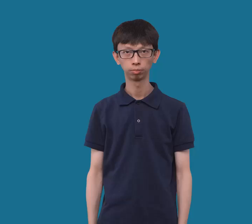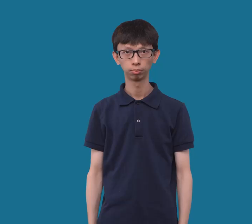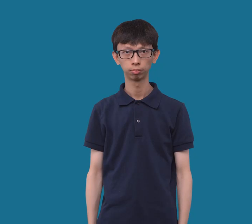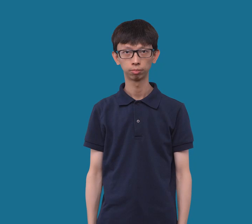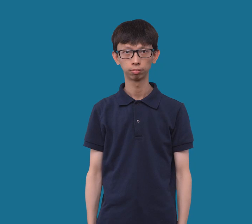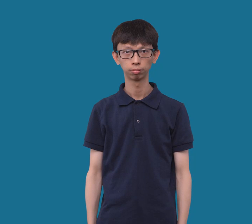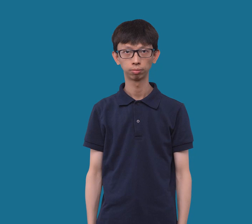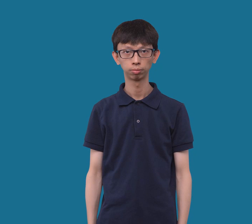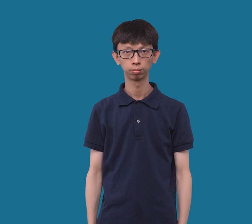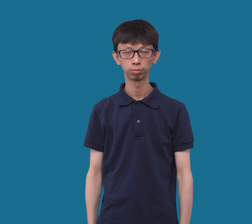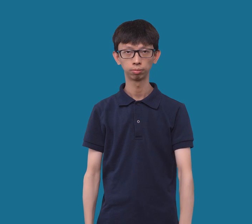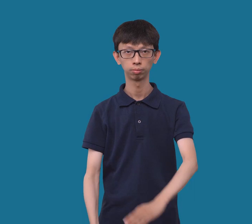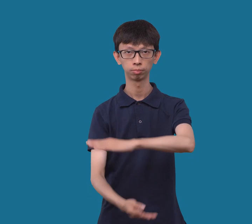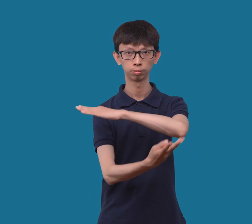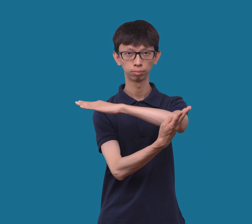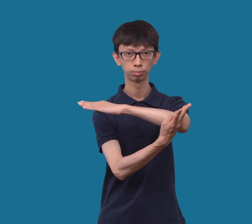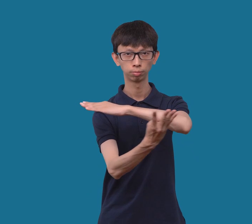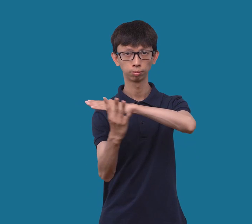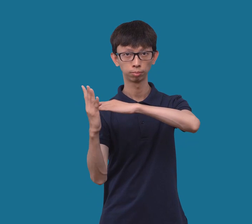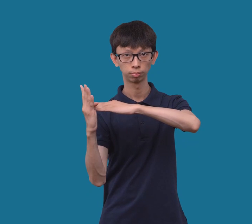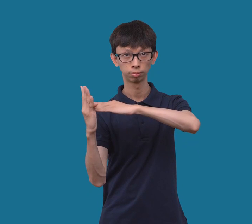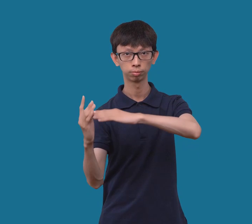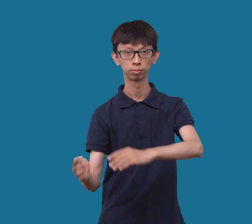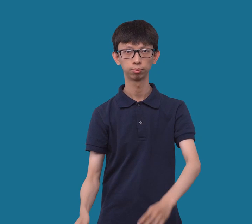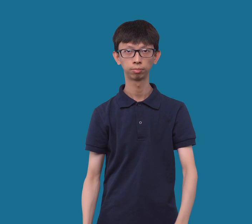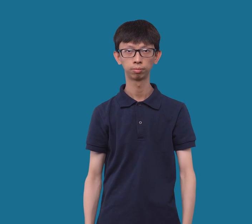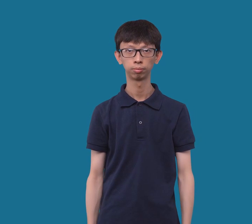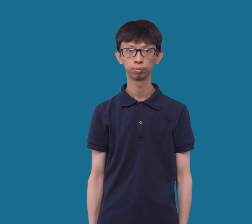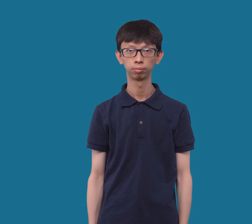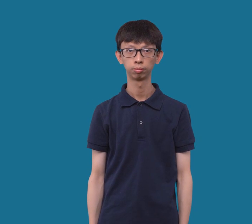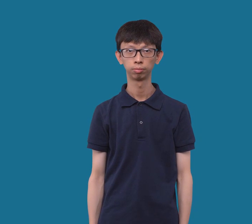bờ rào